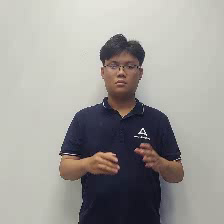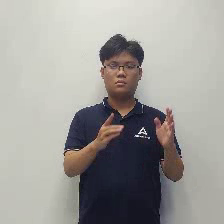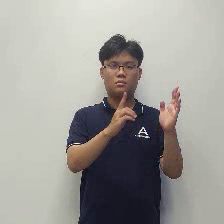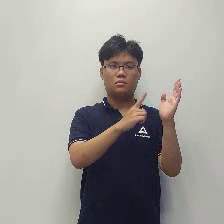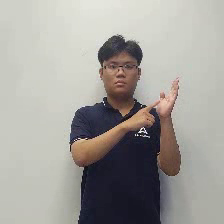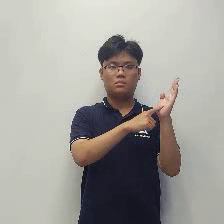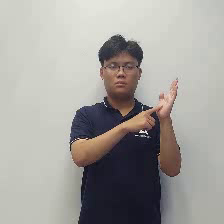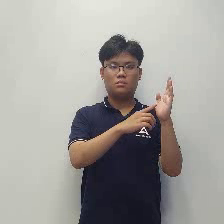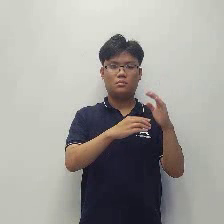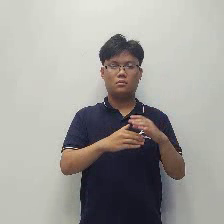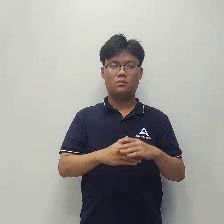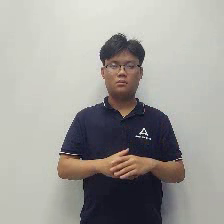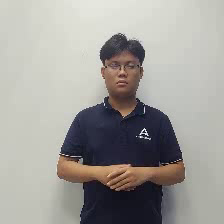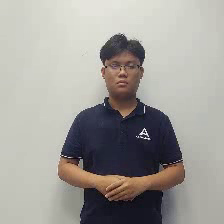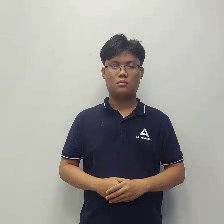Bàn tay